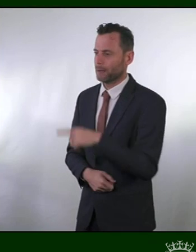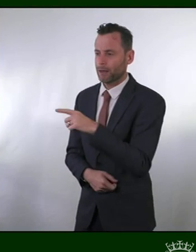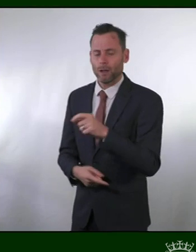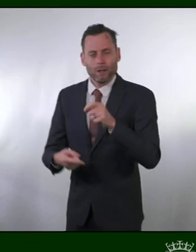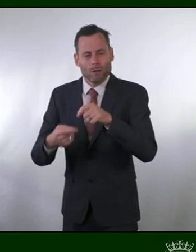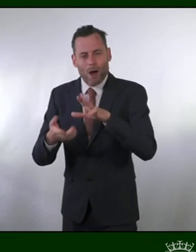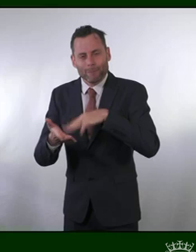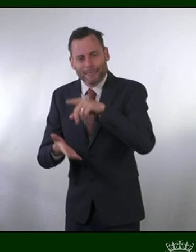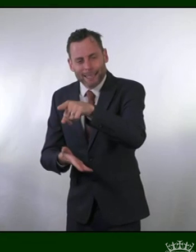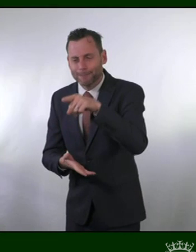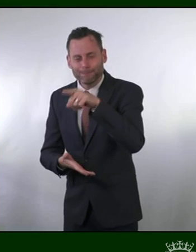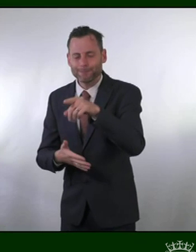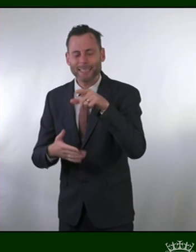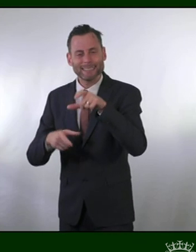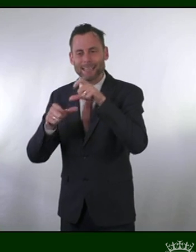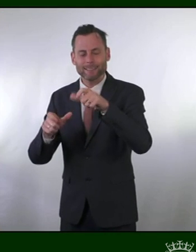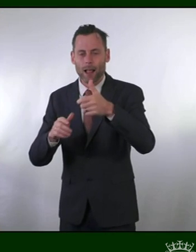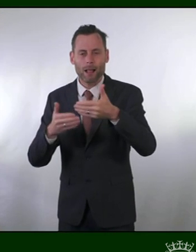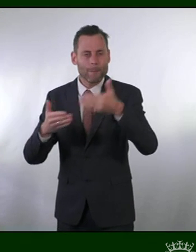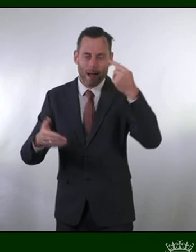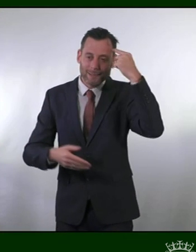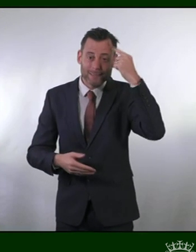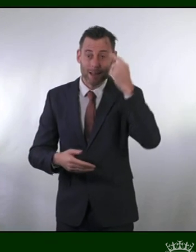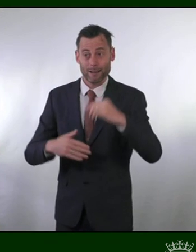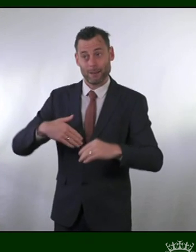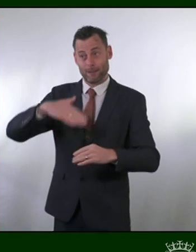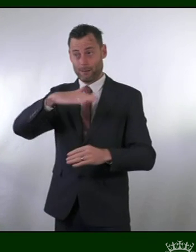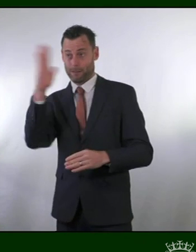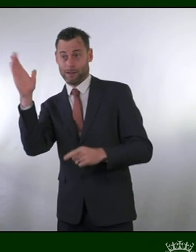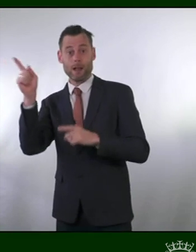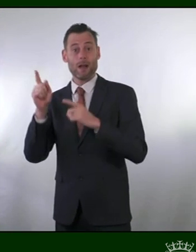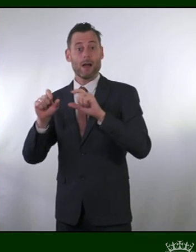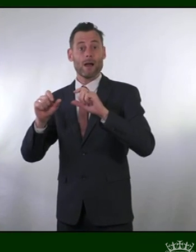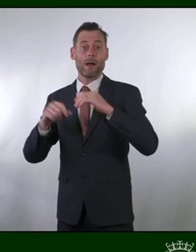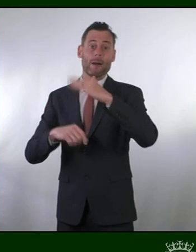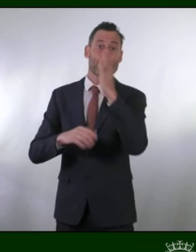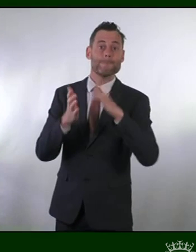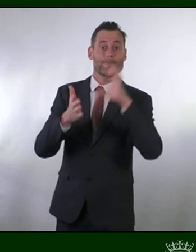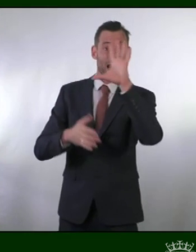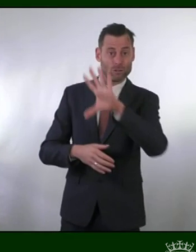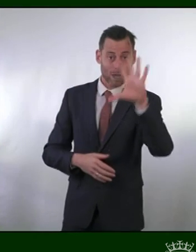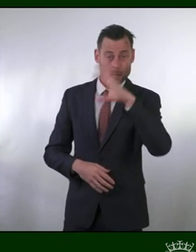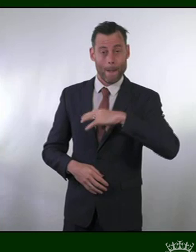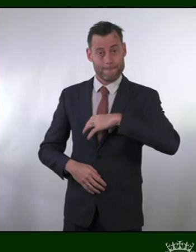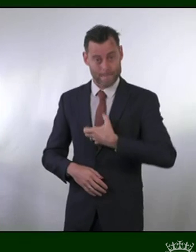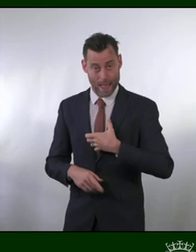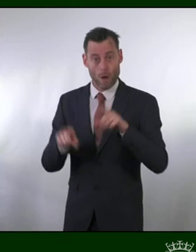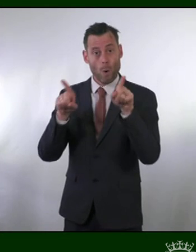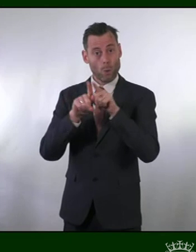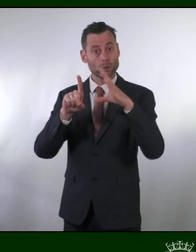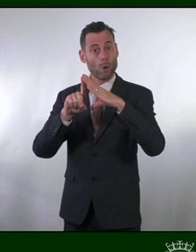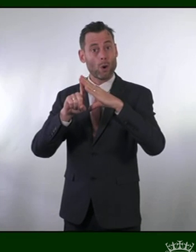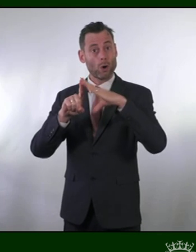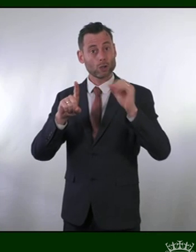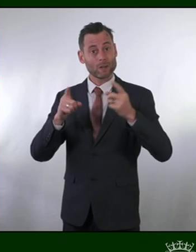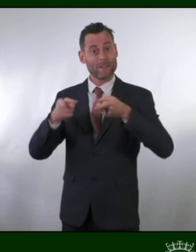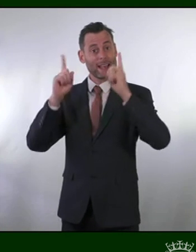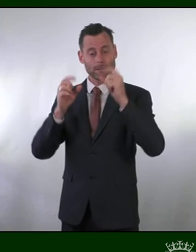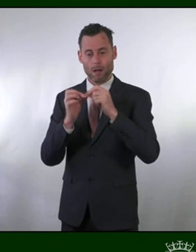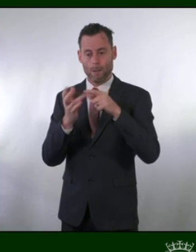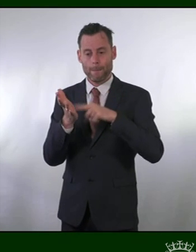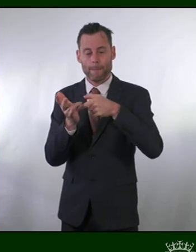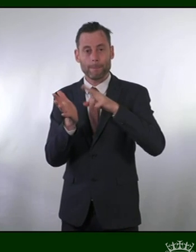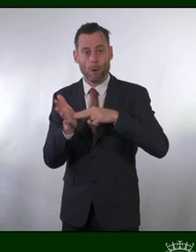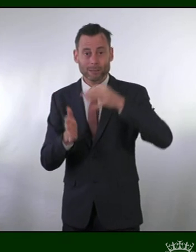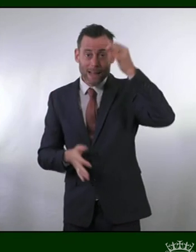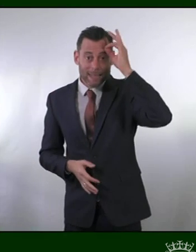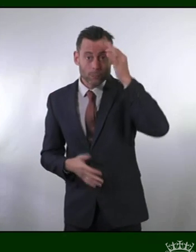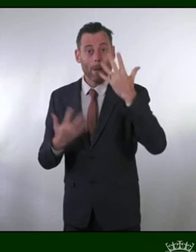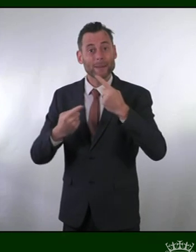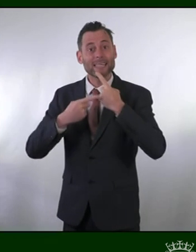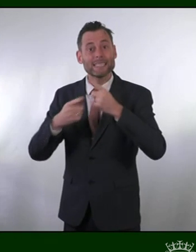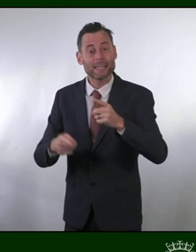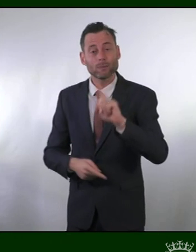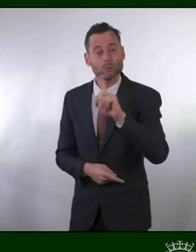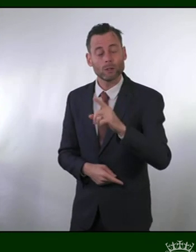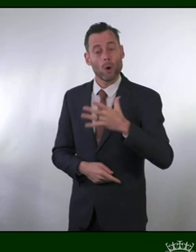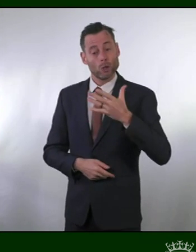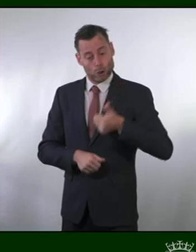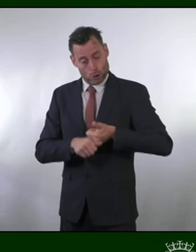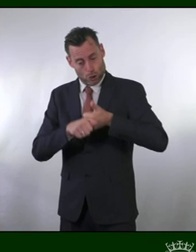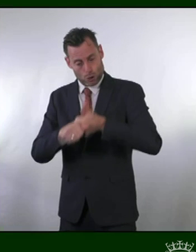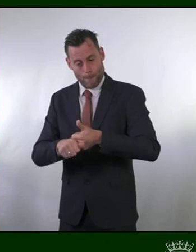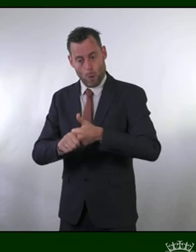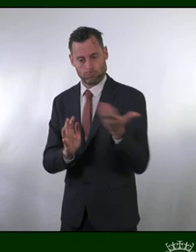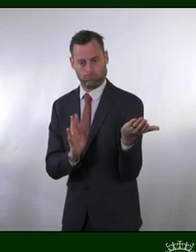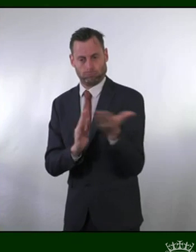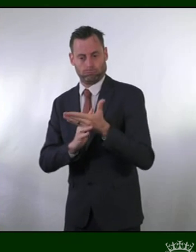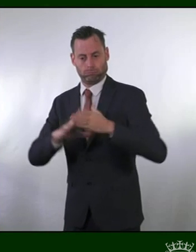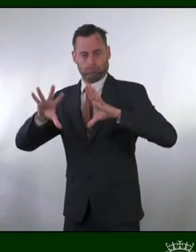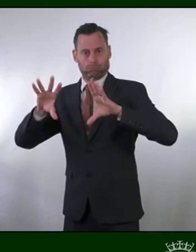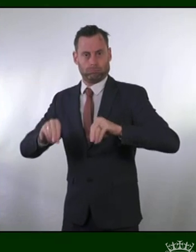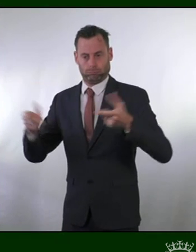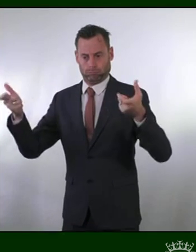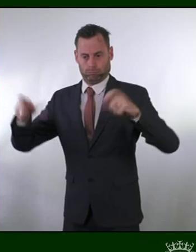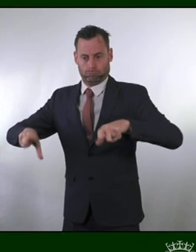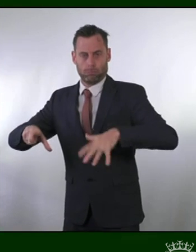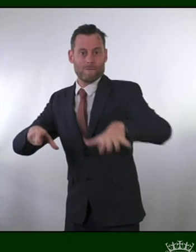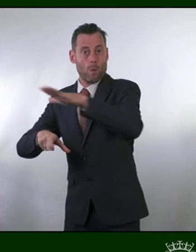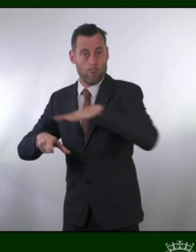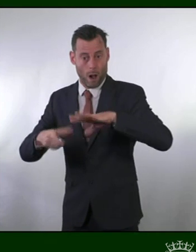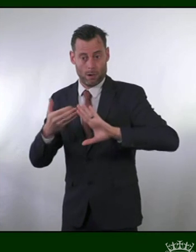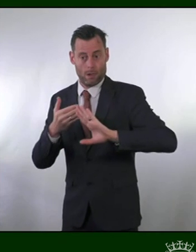He probably has not noticed that this morning, the council leaders in Greater Manchester that he just quoted, including the Mayor and the Conservative leader of Bolton Council, said in a press statement that they support a circuit break above tier 3 restrictions—keep up, Prime Minister.